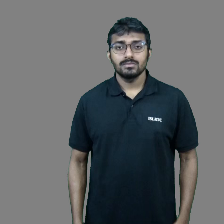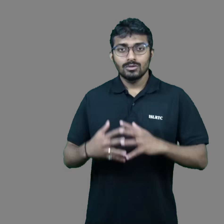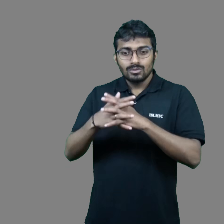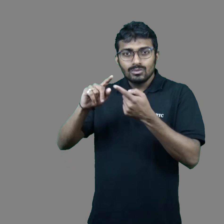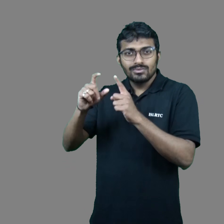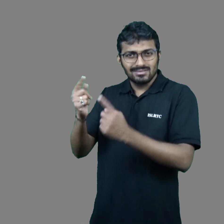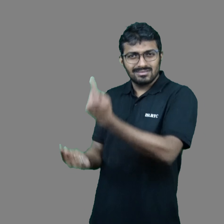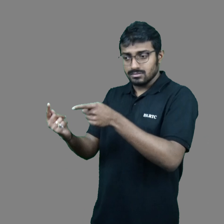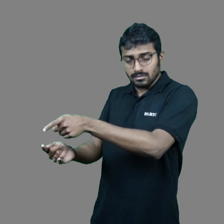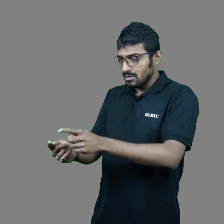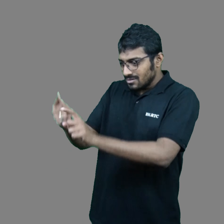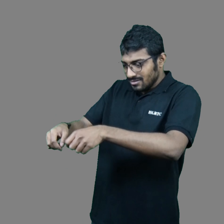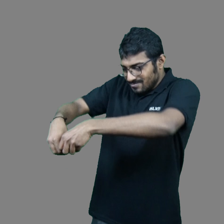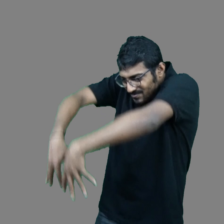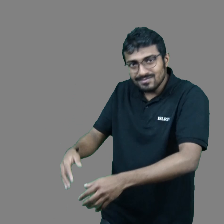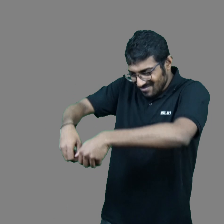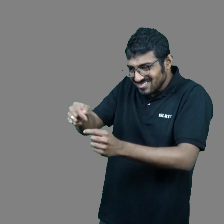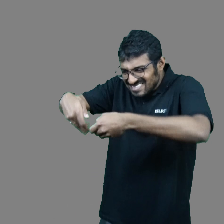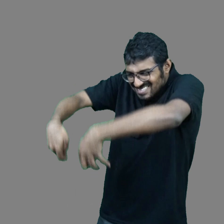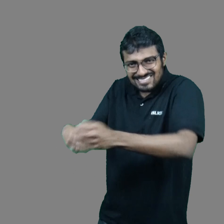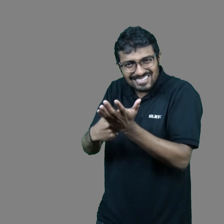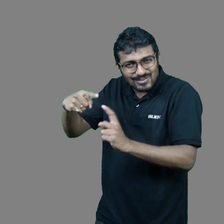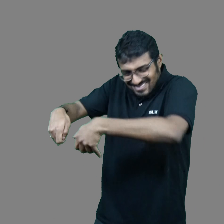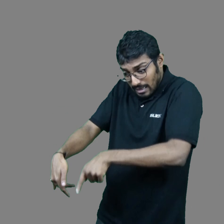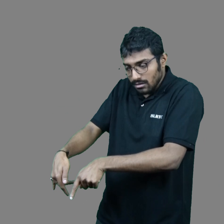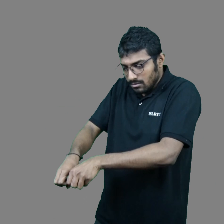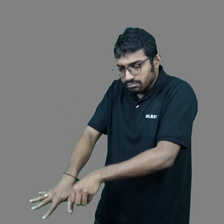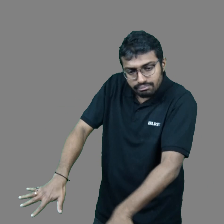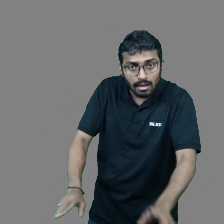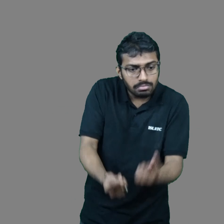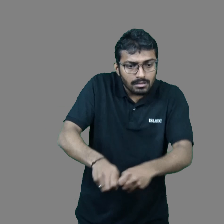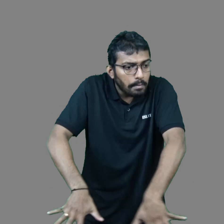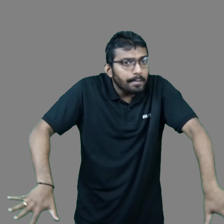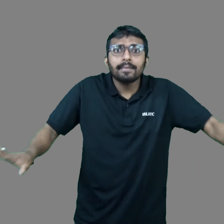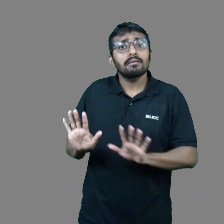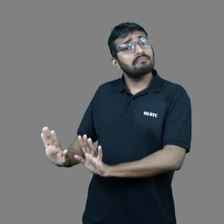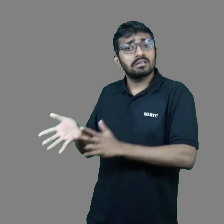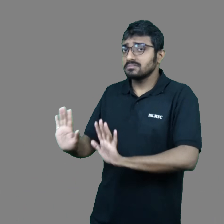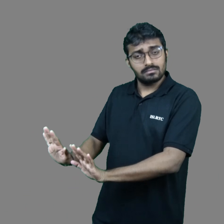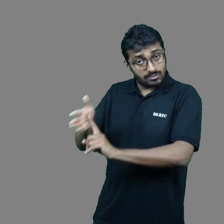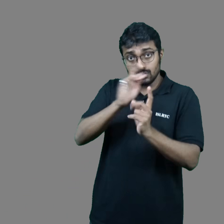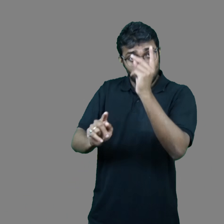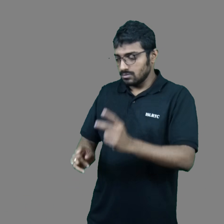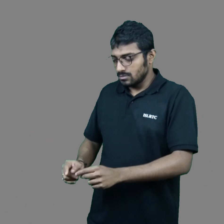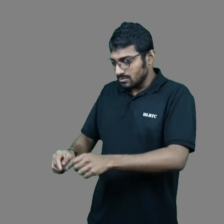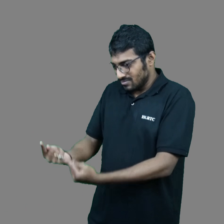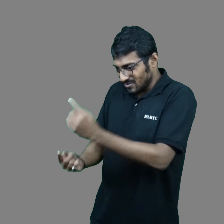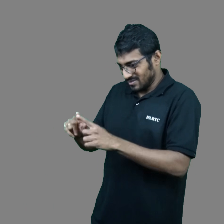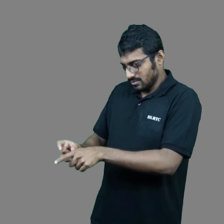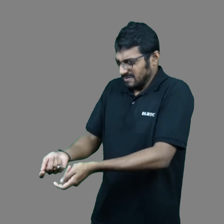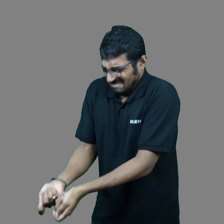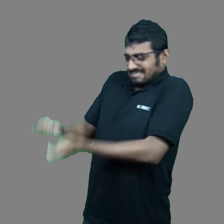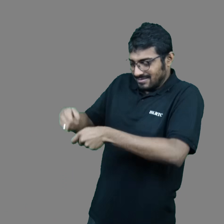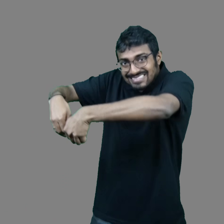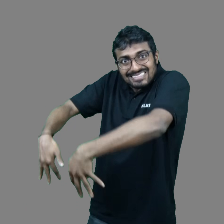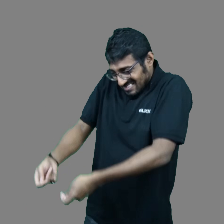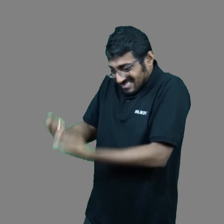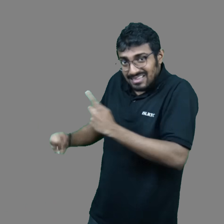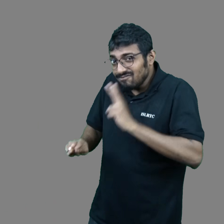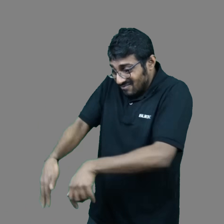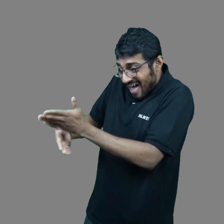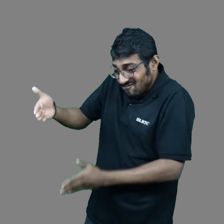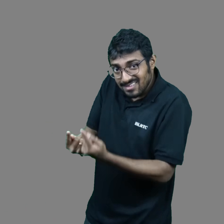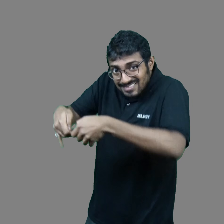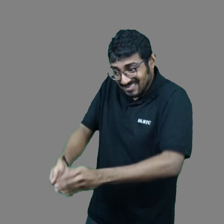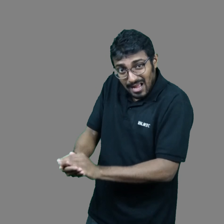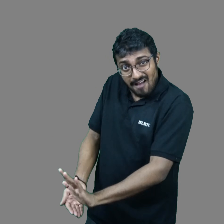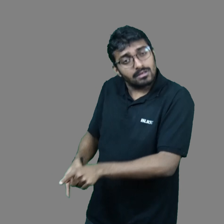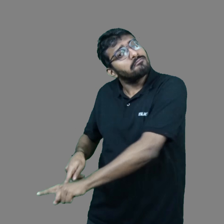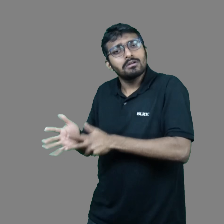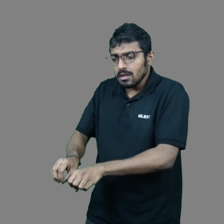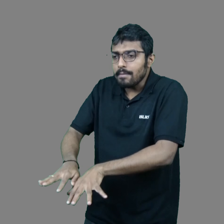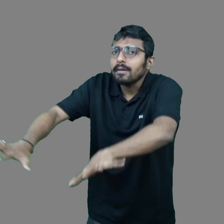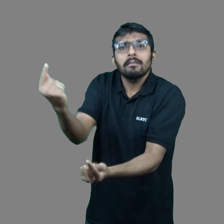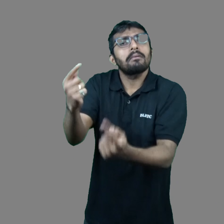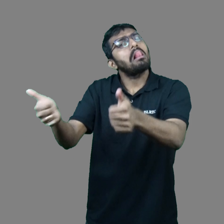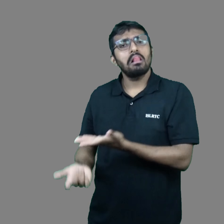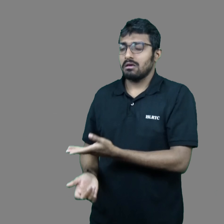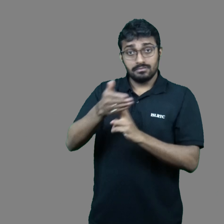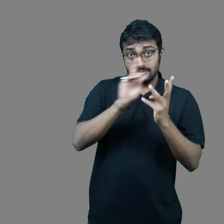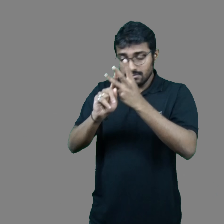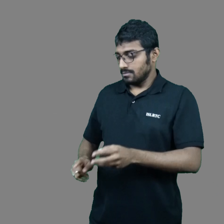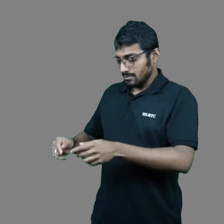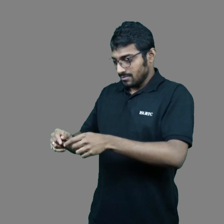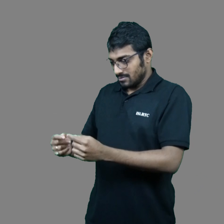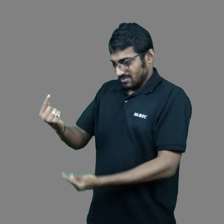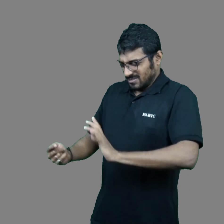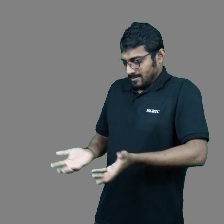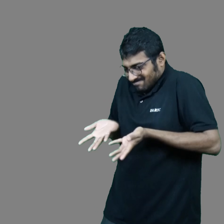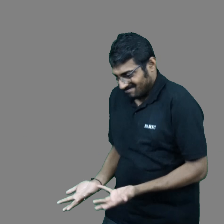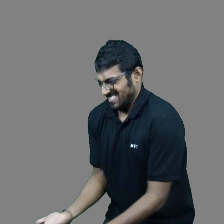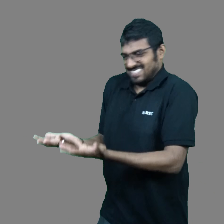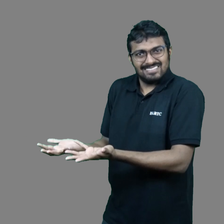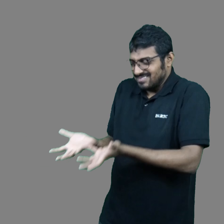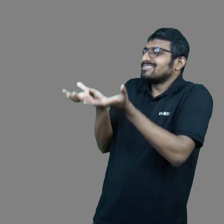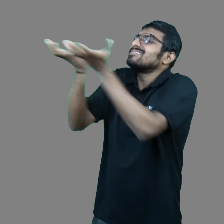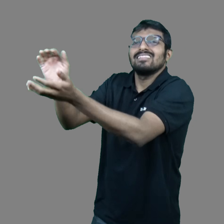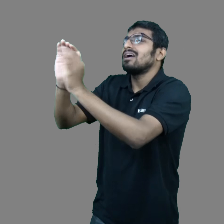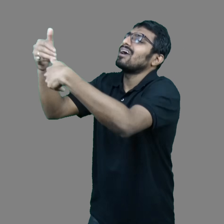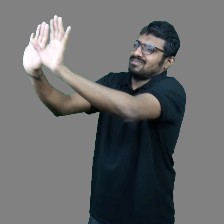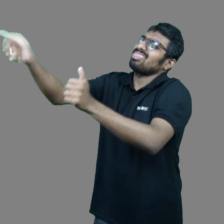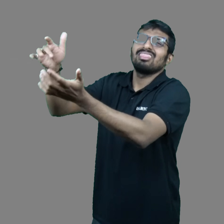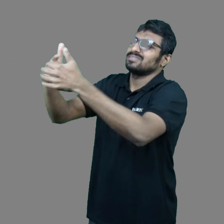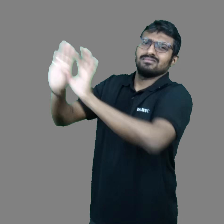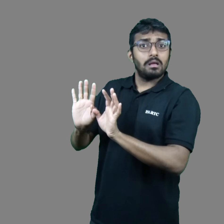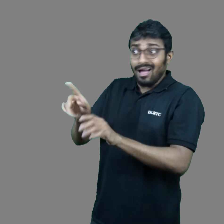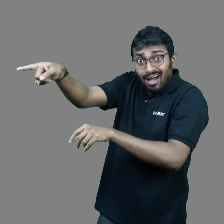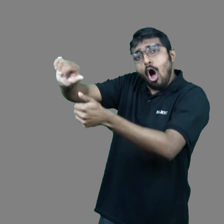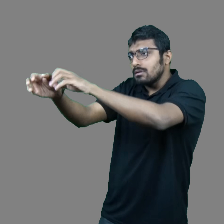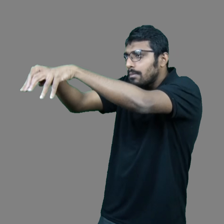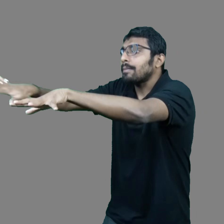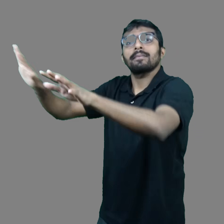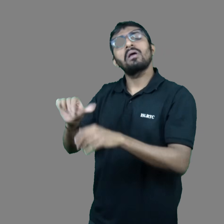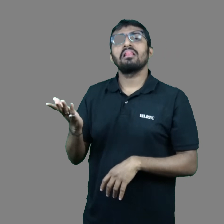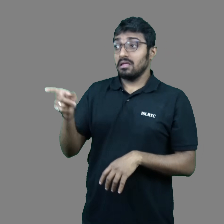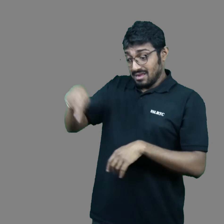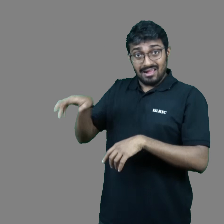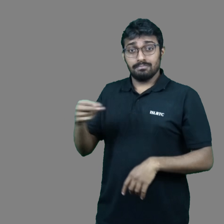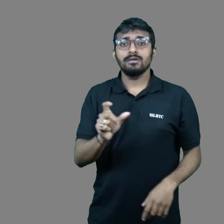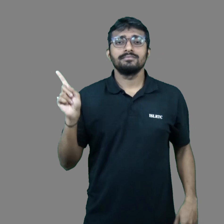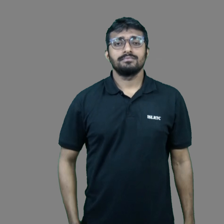Roots Progagated Weeds